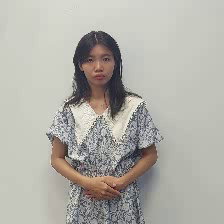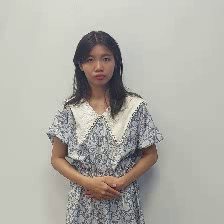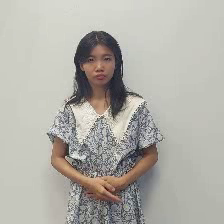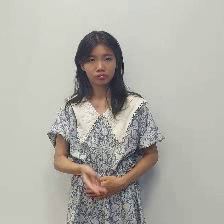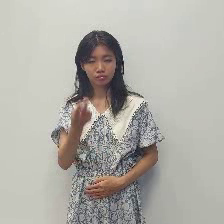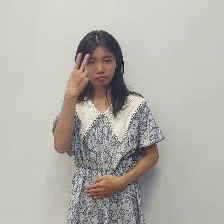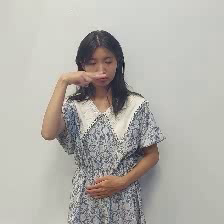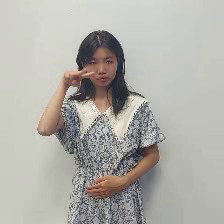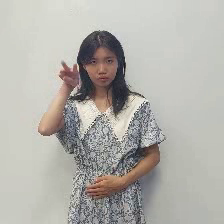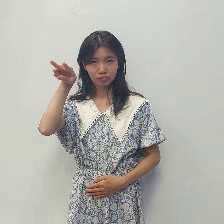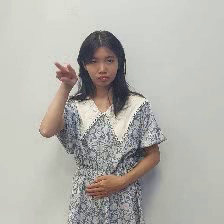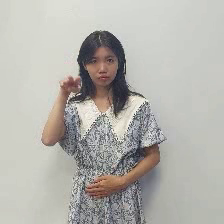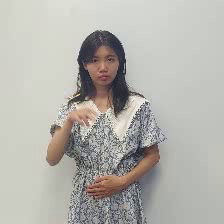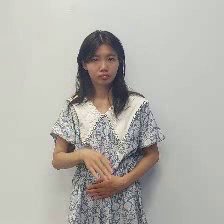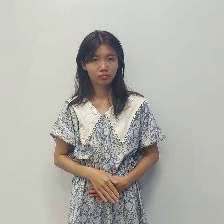Nhìn